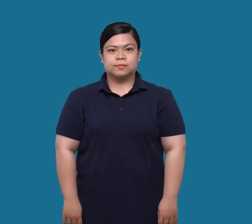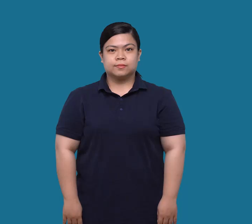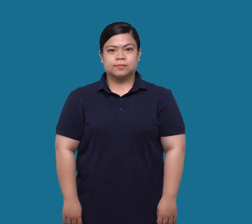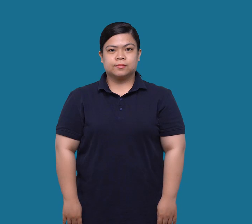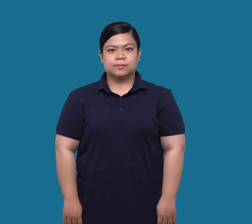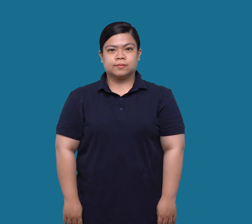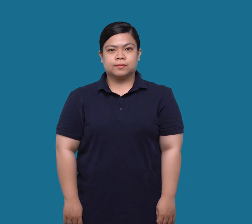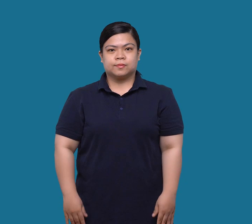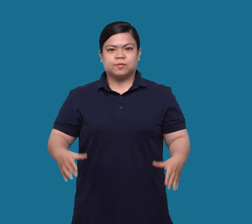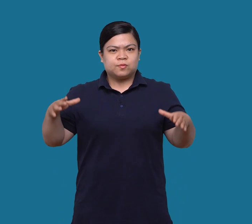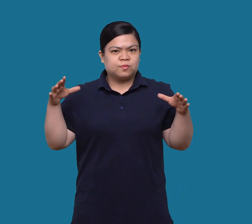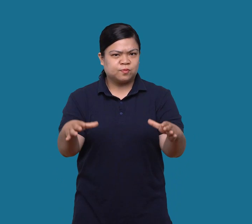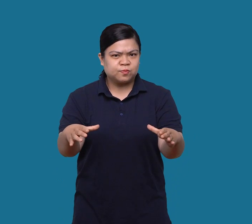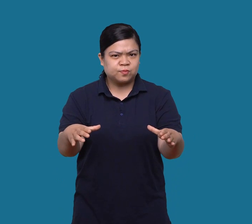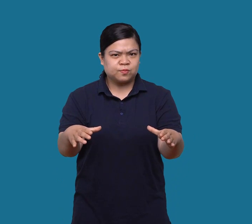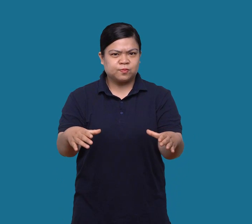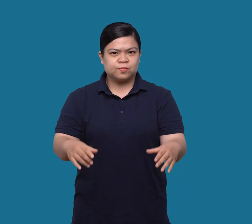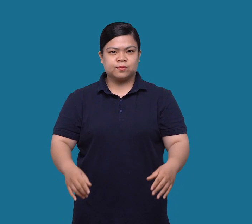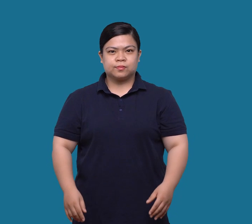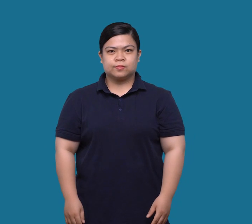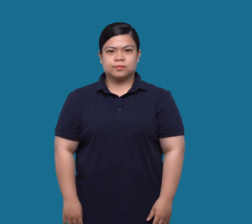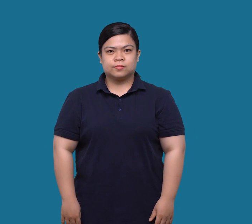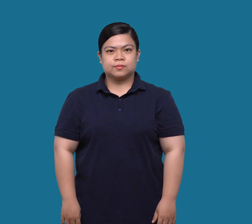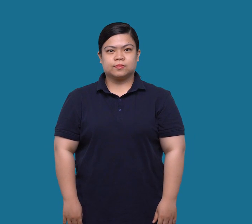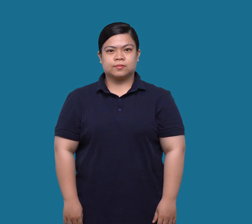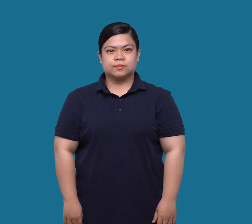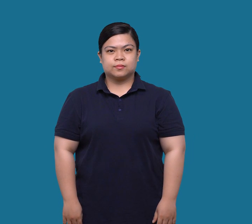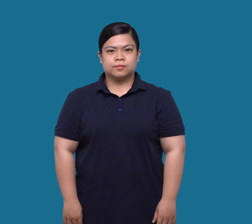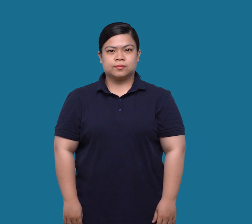phong toả